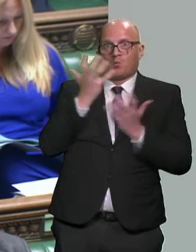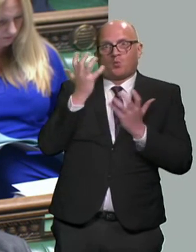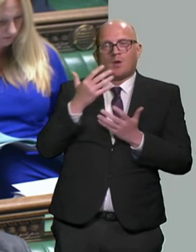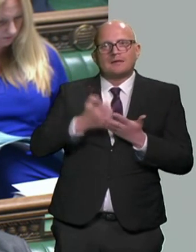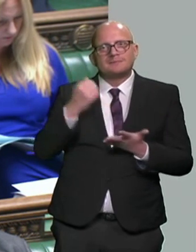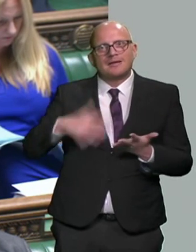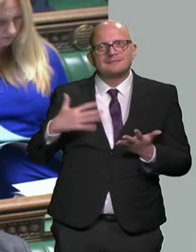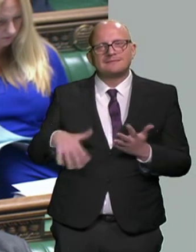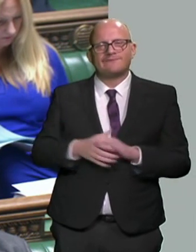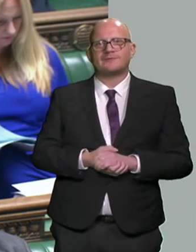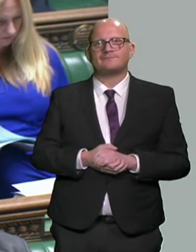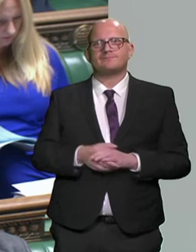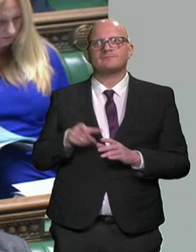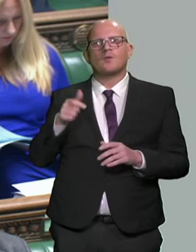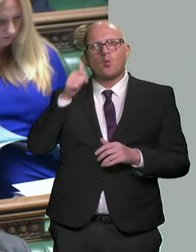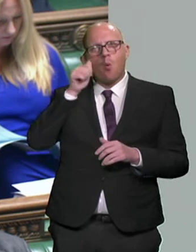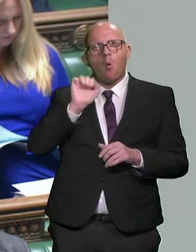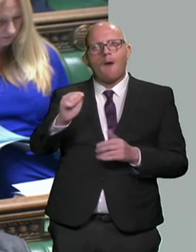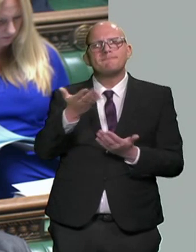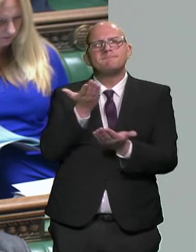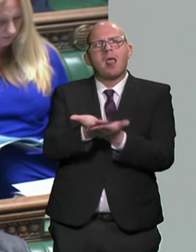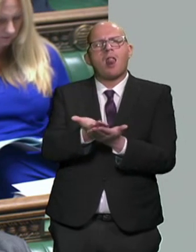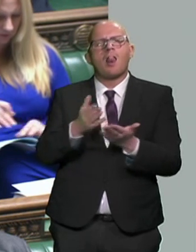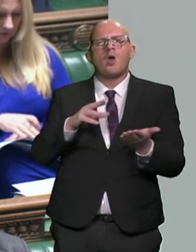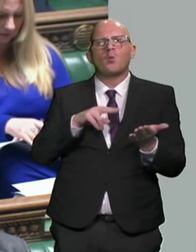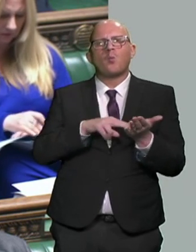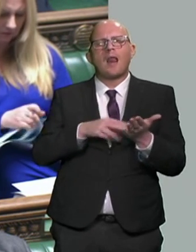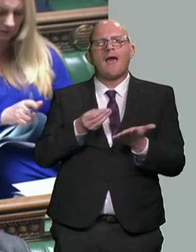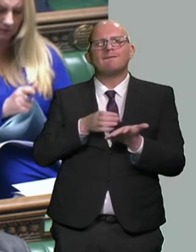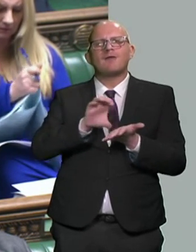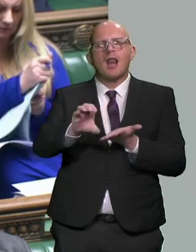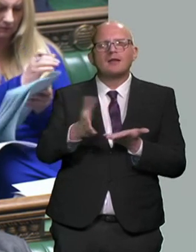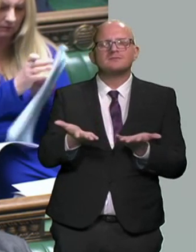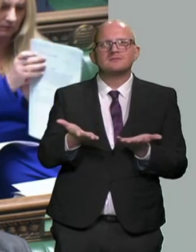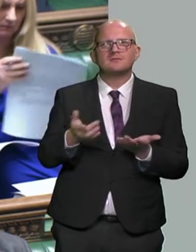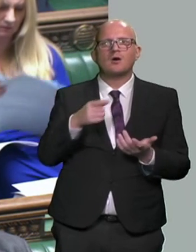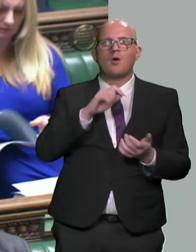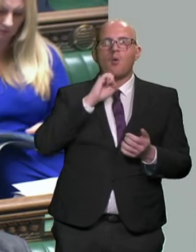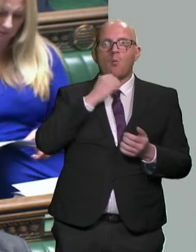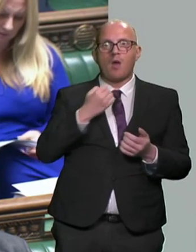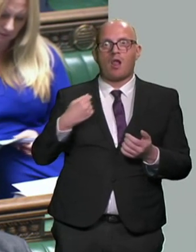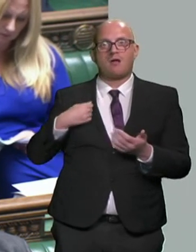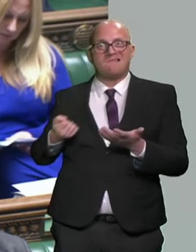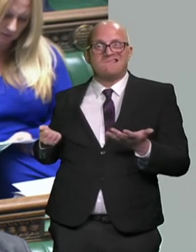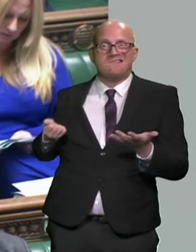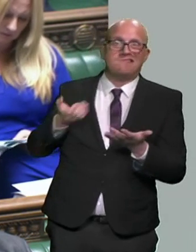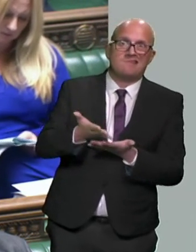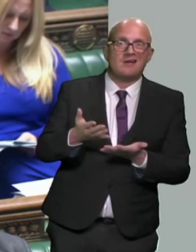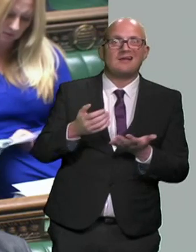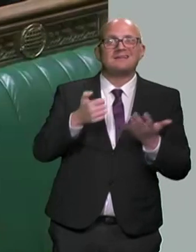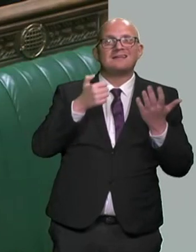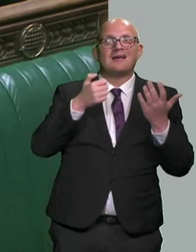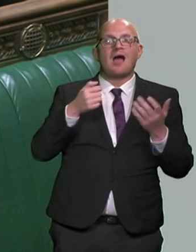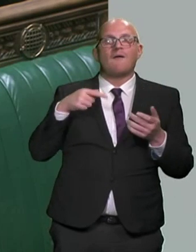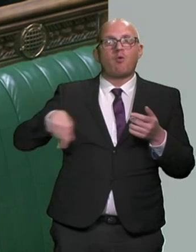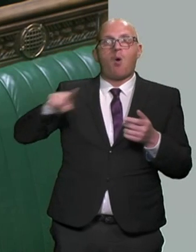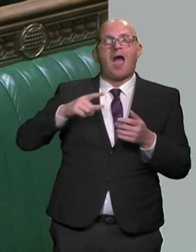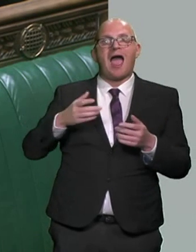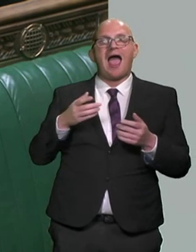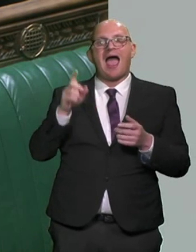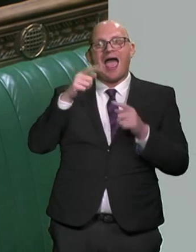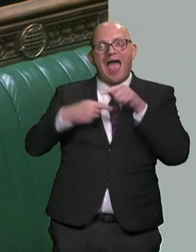We know from the Nuclear Energy Bill that the Government’s proposals will add £63 billion to people’s energy bills.